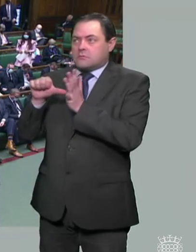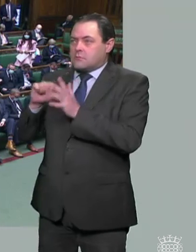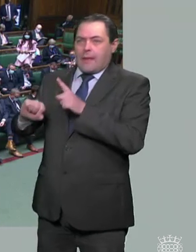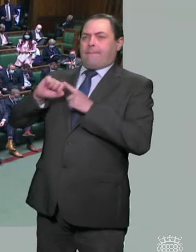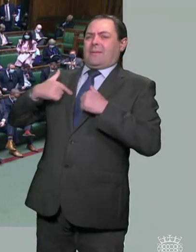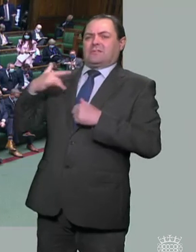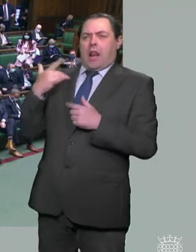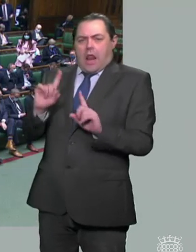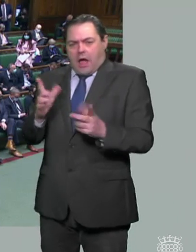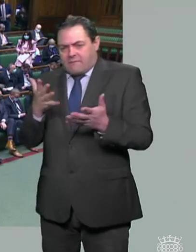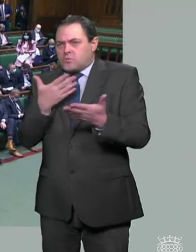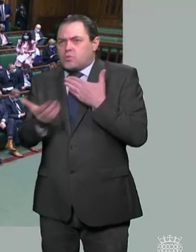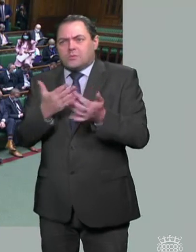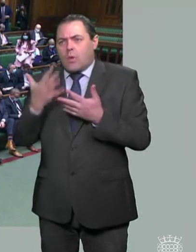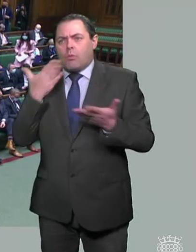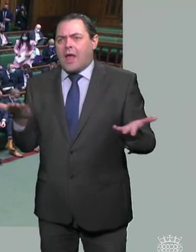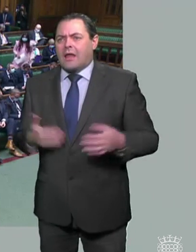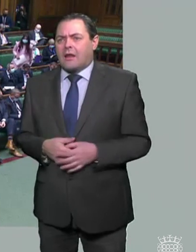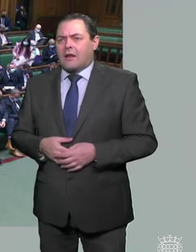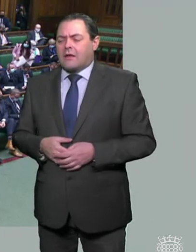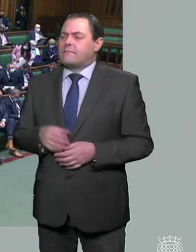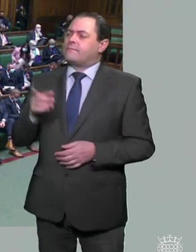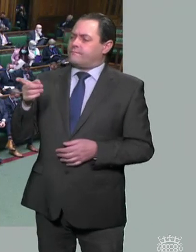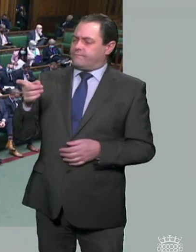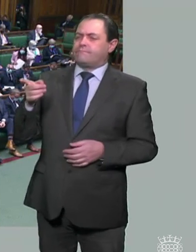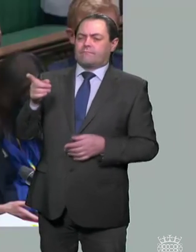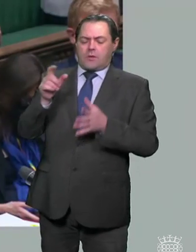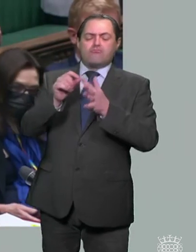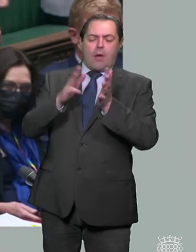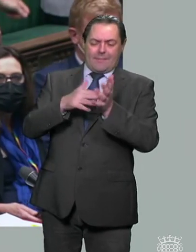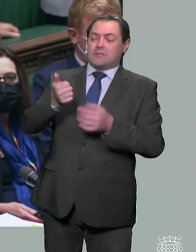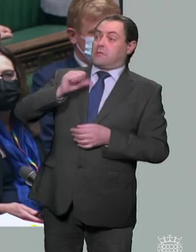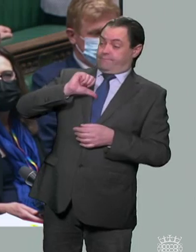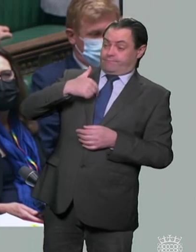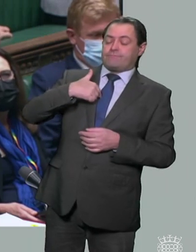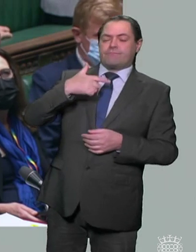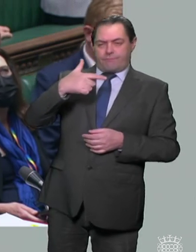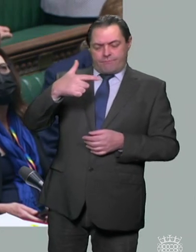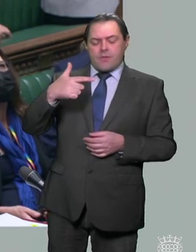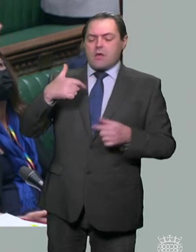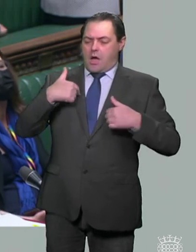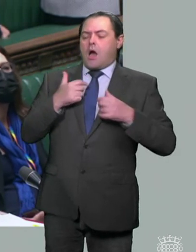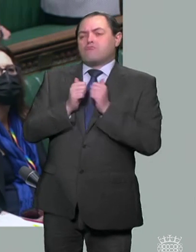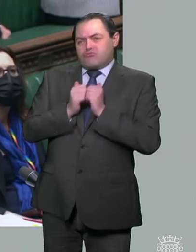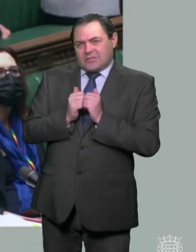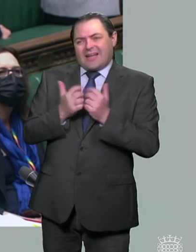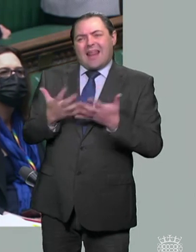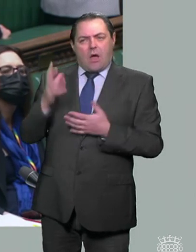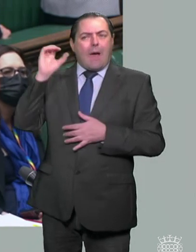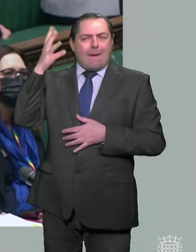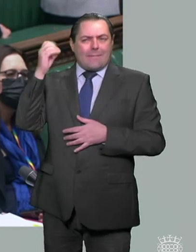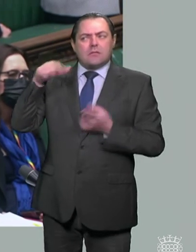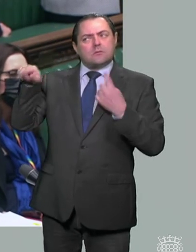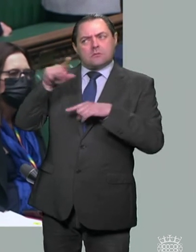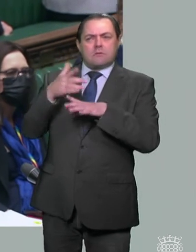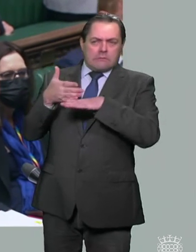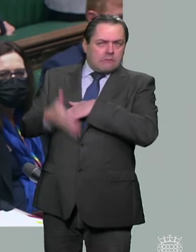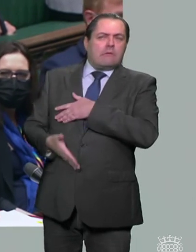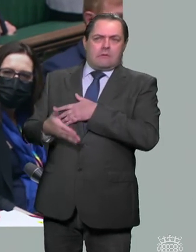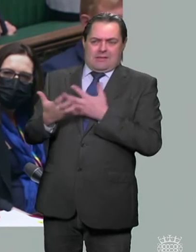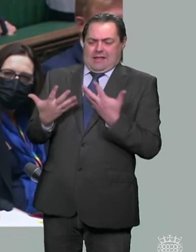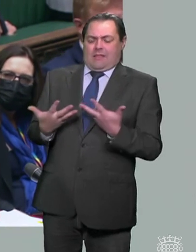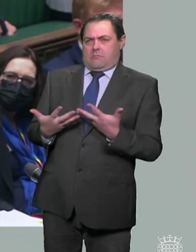I appreciate that ambulance crews and ambulance services are doing an amazing job, particularly at this time of year, and I thank them for what they are doing.